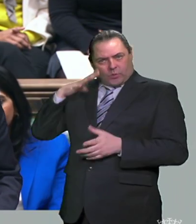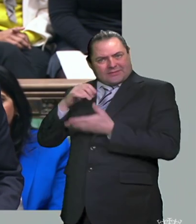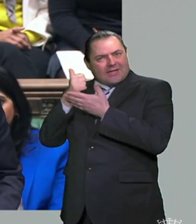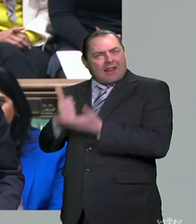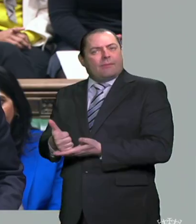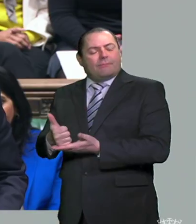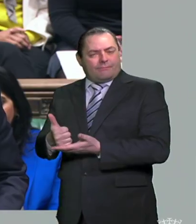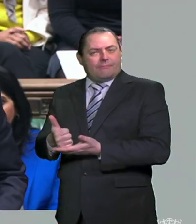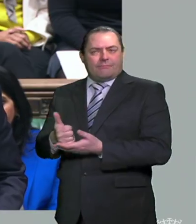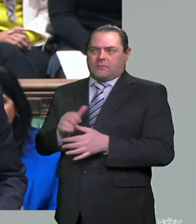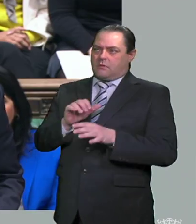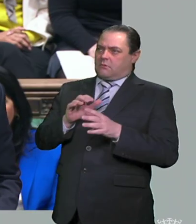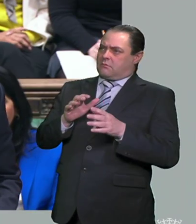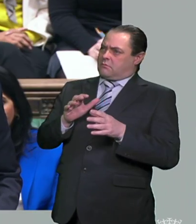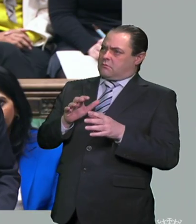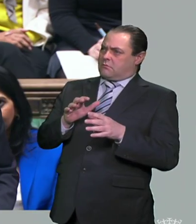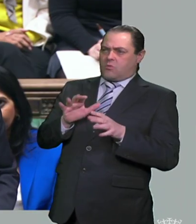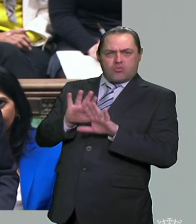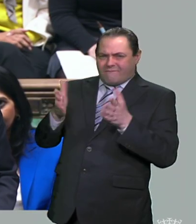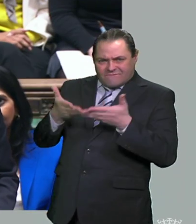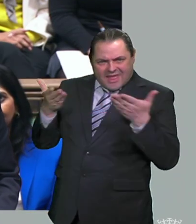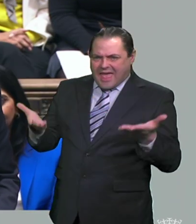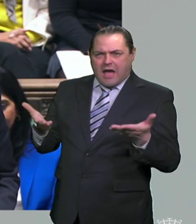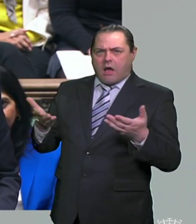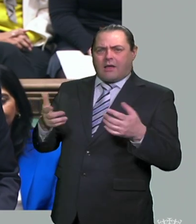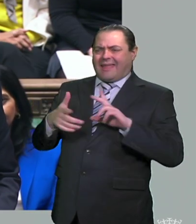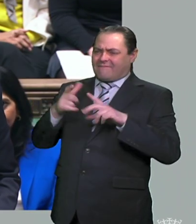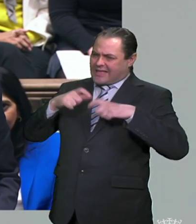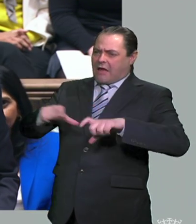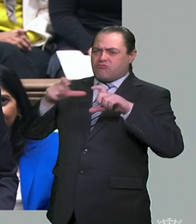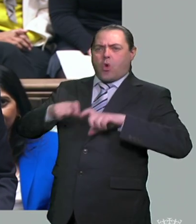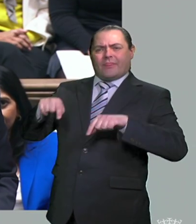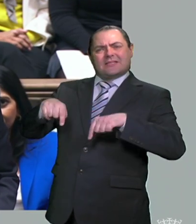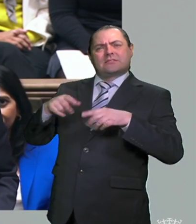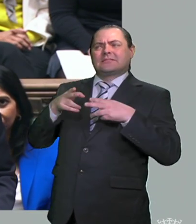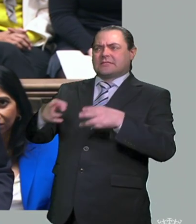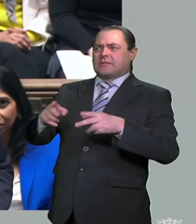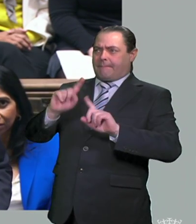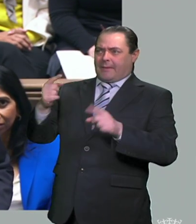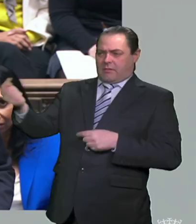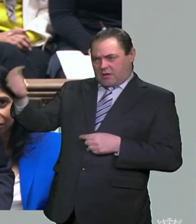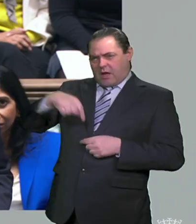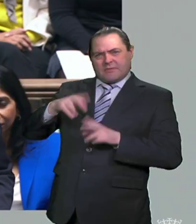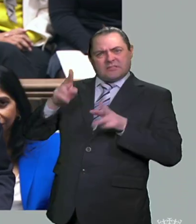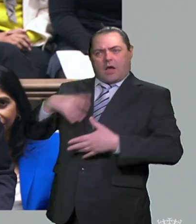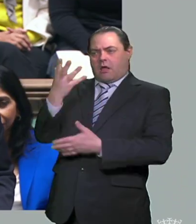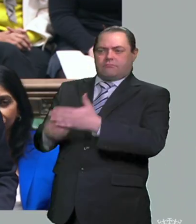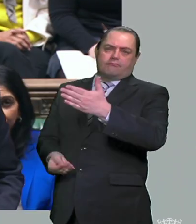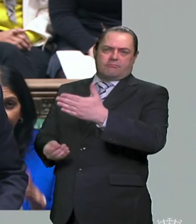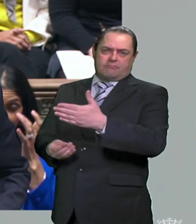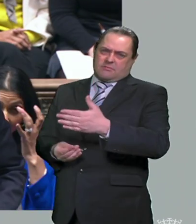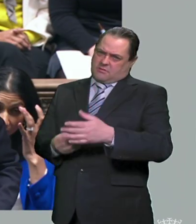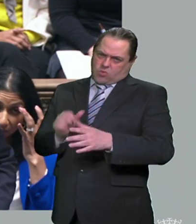There is nothing fair and there is nothing compassionate about sustaining a system in which, as we saw recently, people are dying on these crossings.